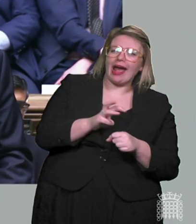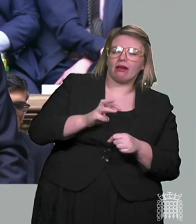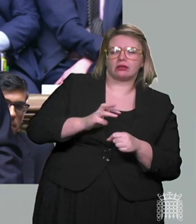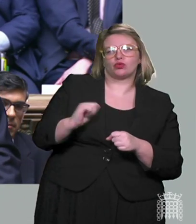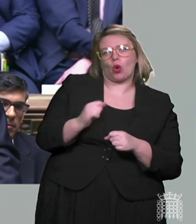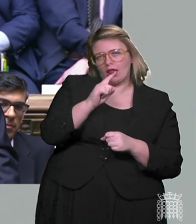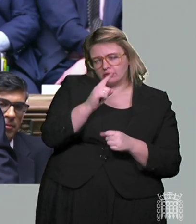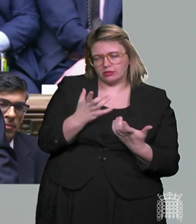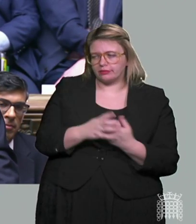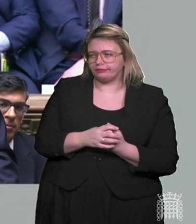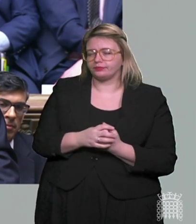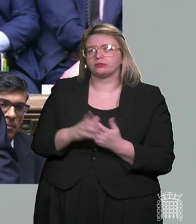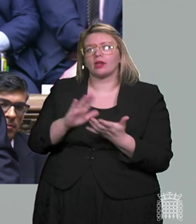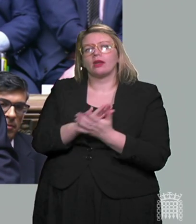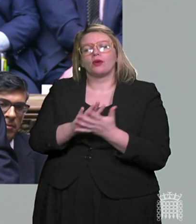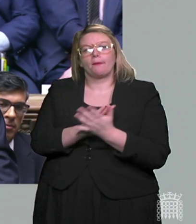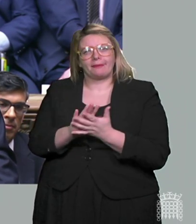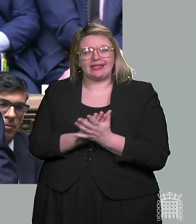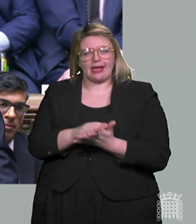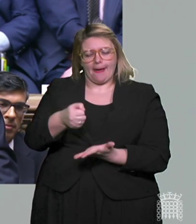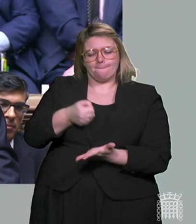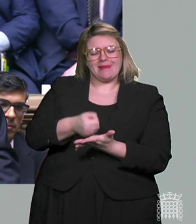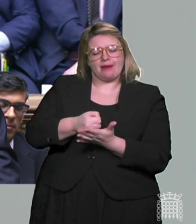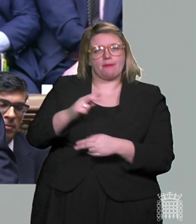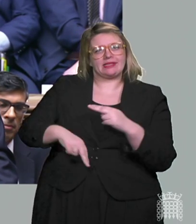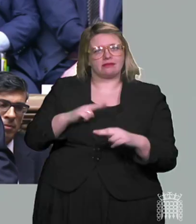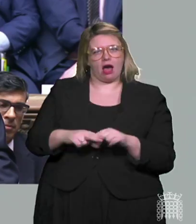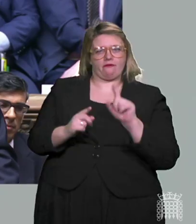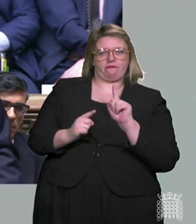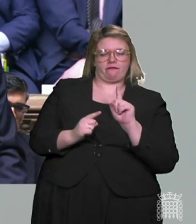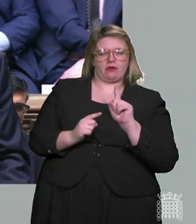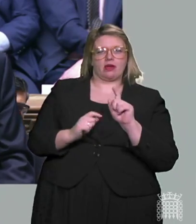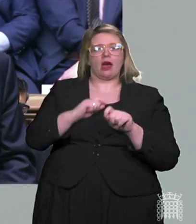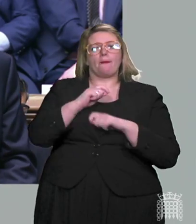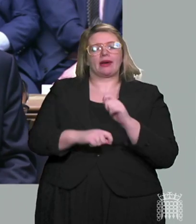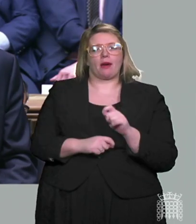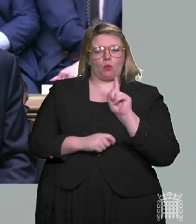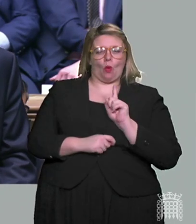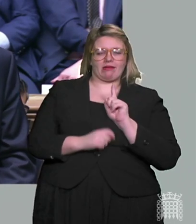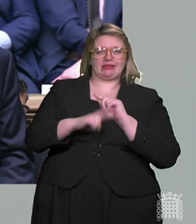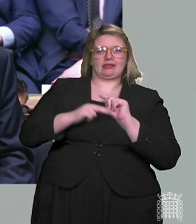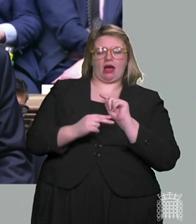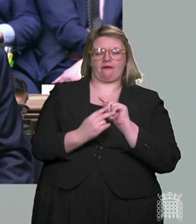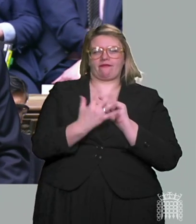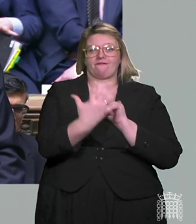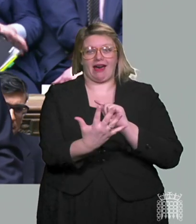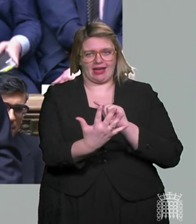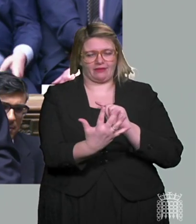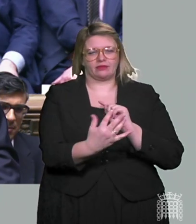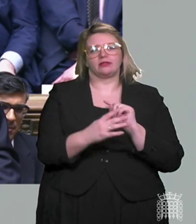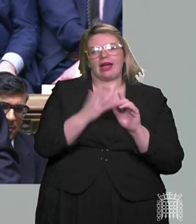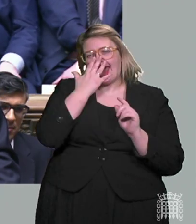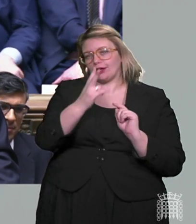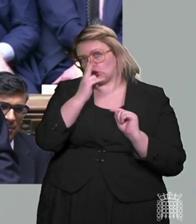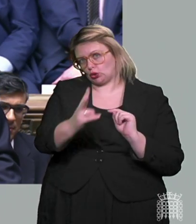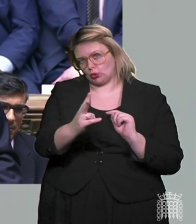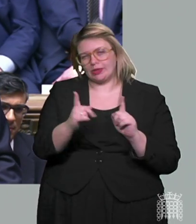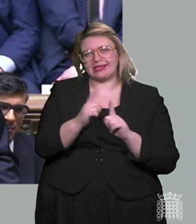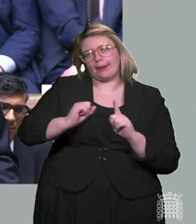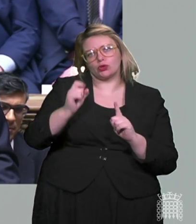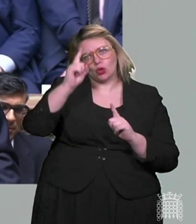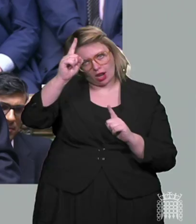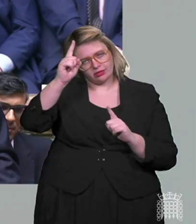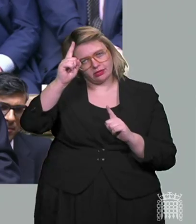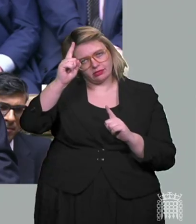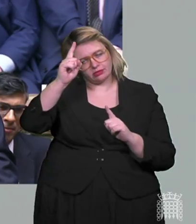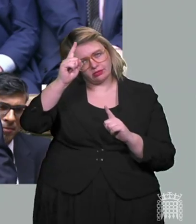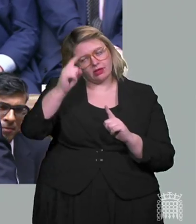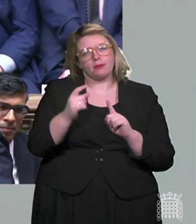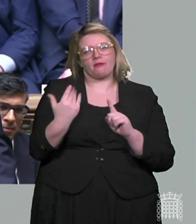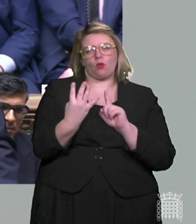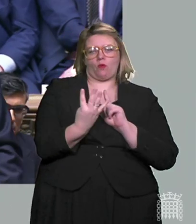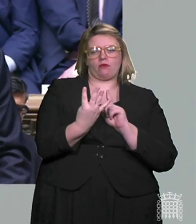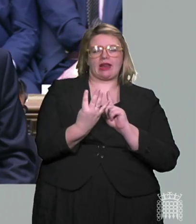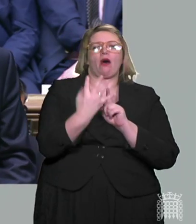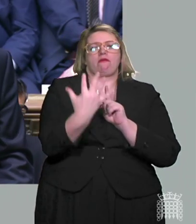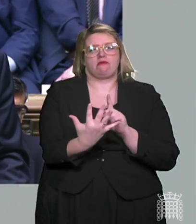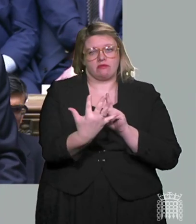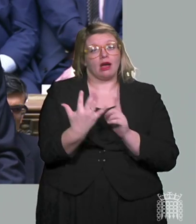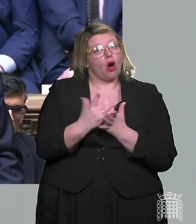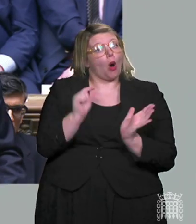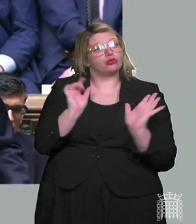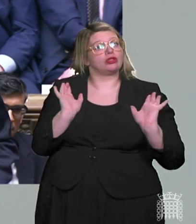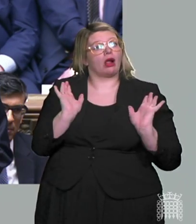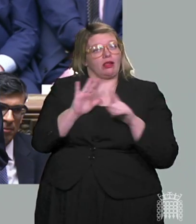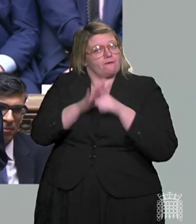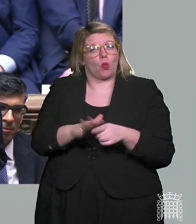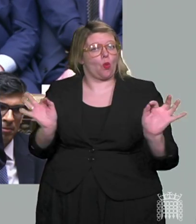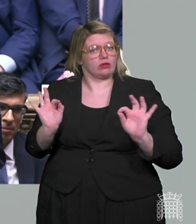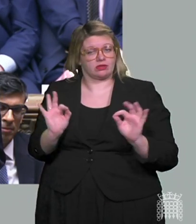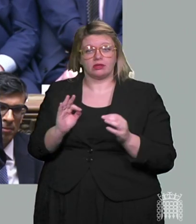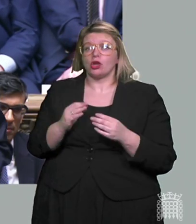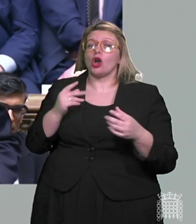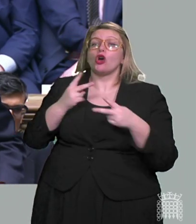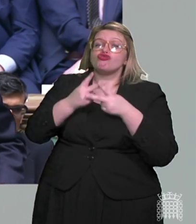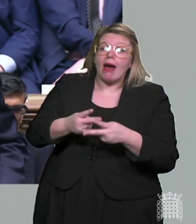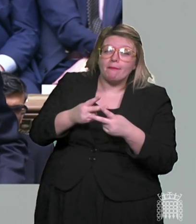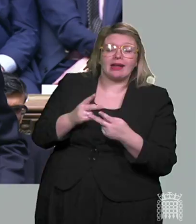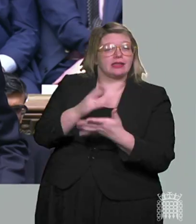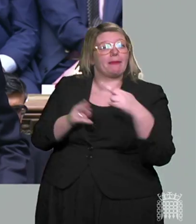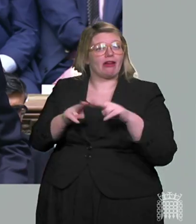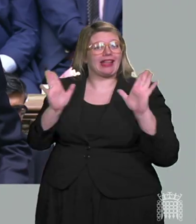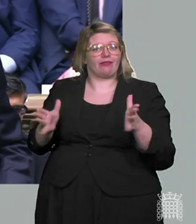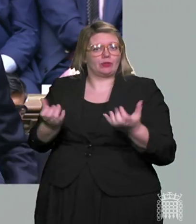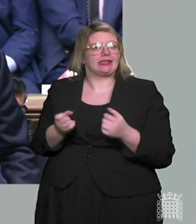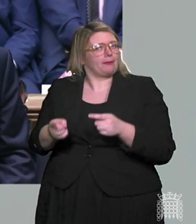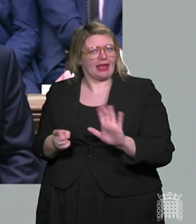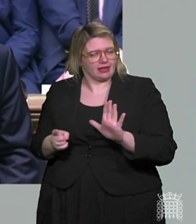So alongside that additional funding, we will change minimum staff-to- child ratios from 1:4 to 1:5 for two-year-olds in England as happens in Scotland, although the new ratios will remain optional with no obligation on either childminders or parents to adopt them.